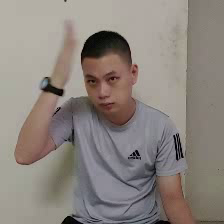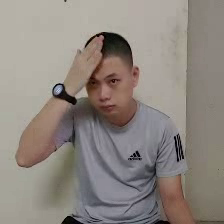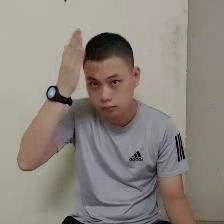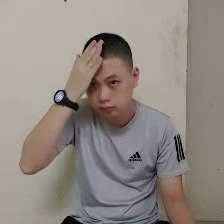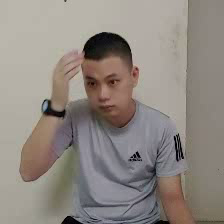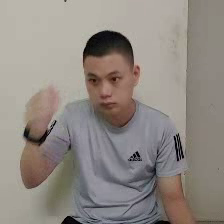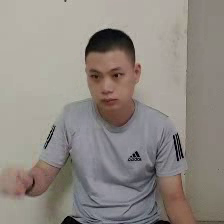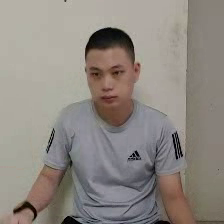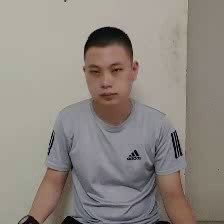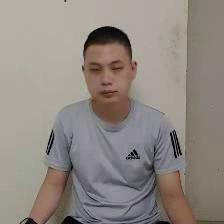Biết